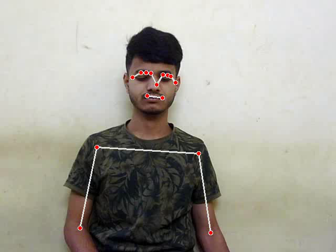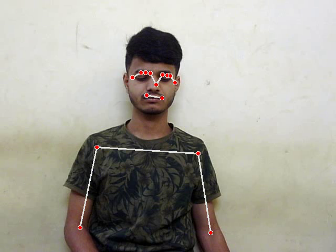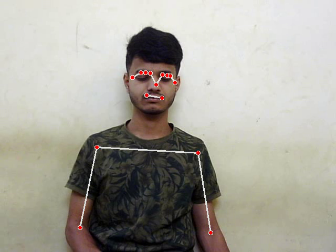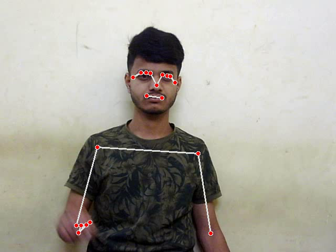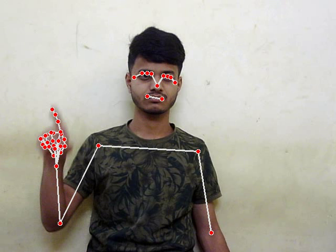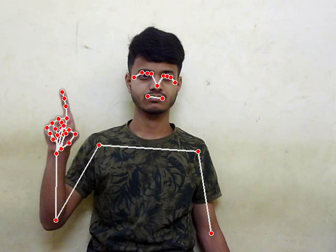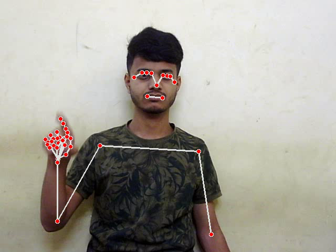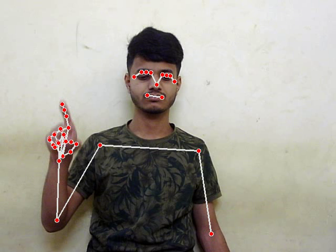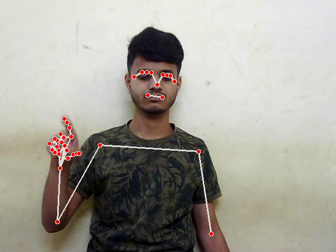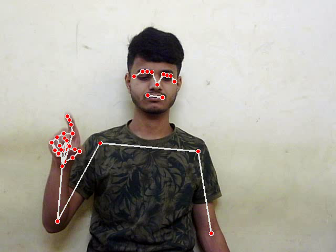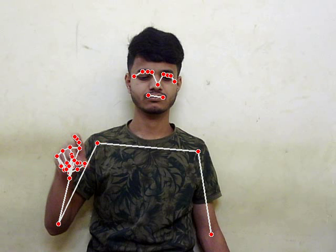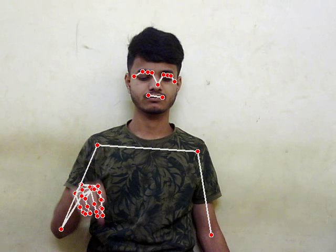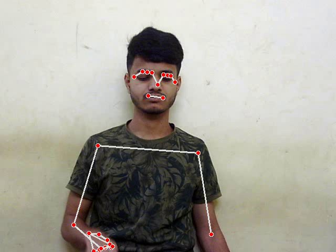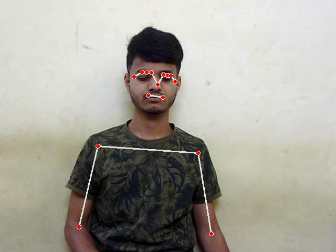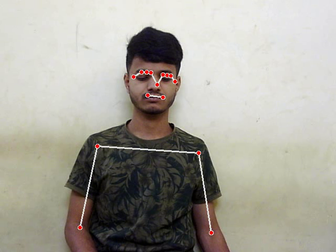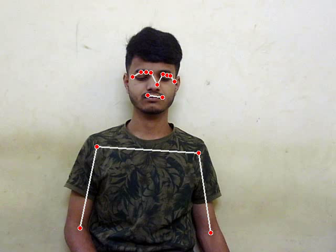need